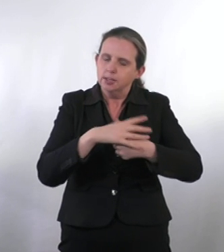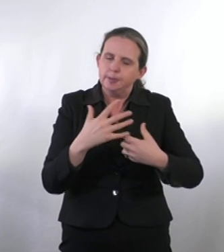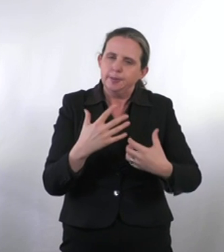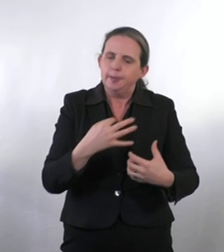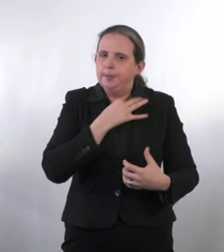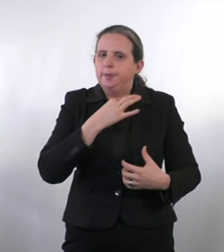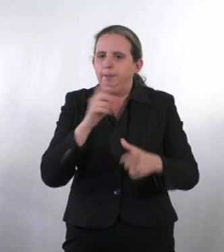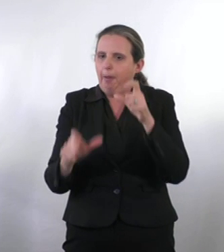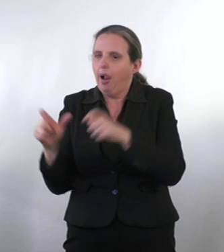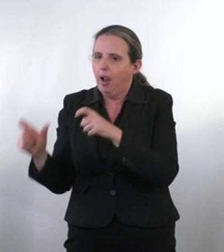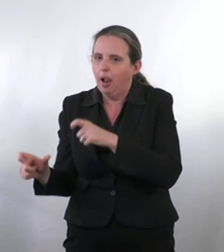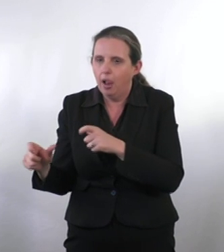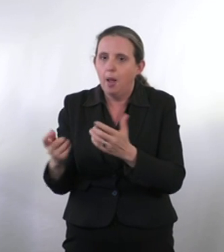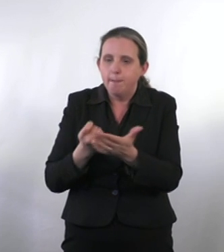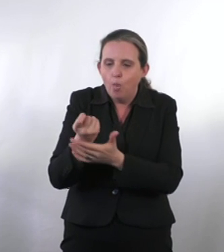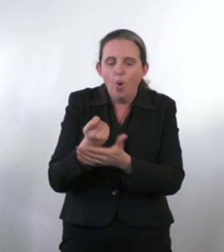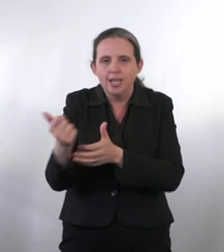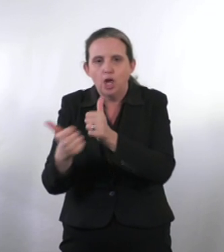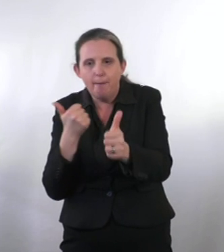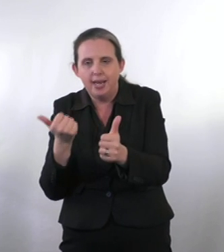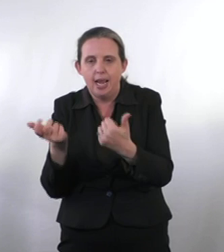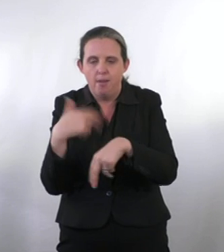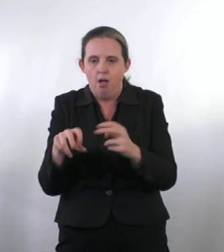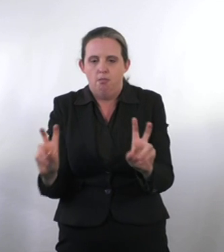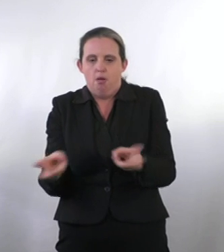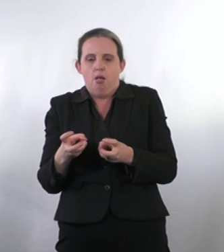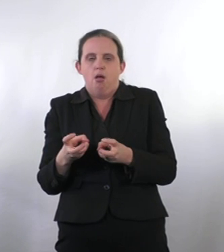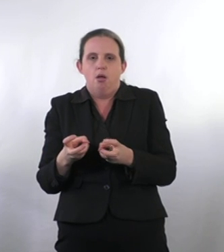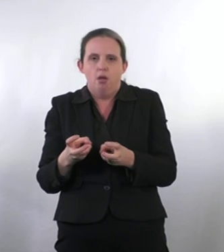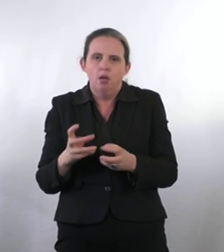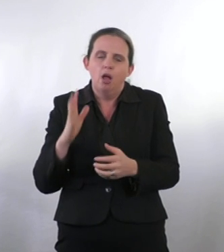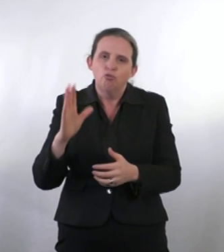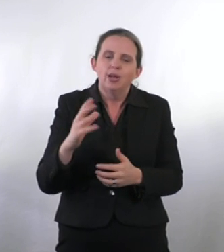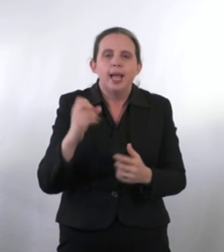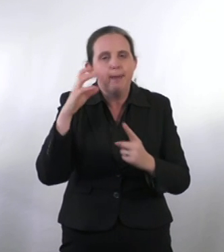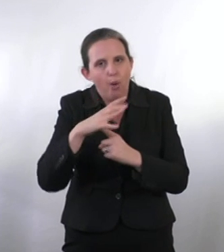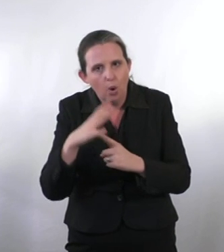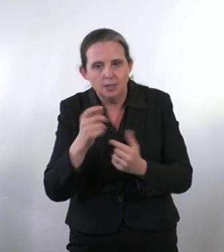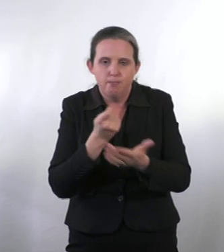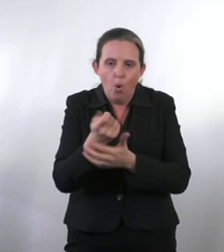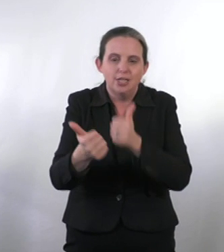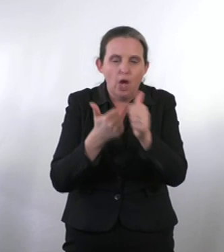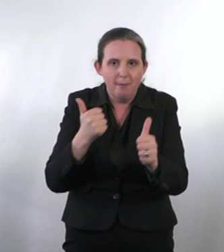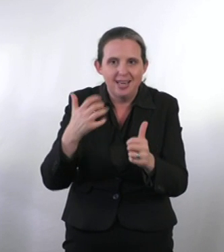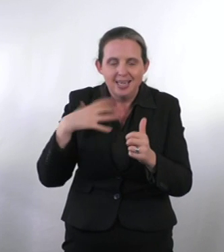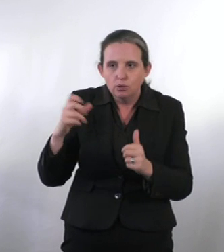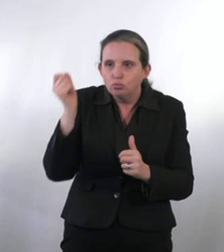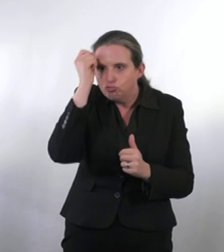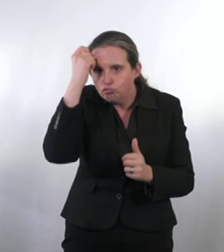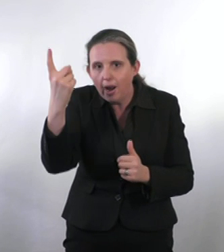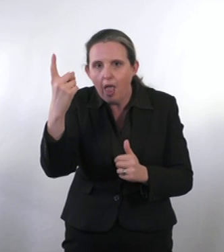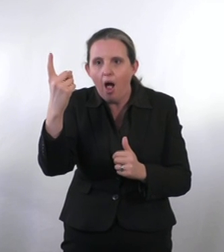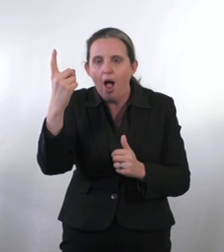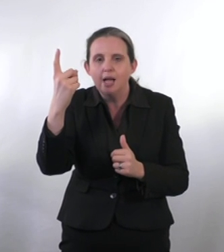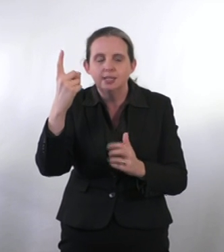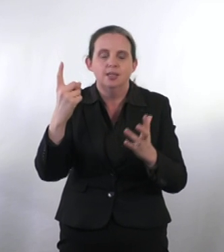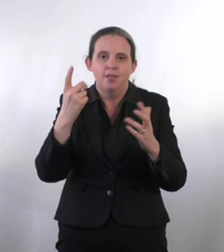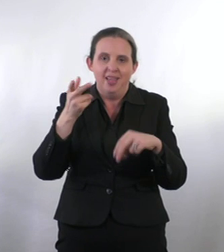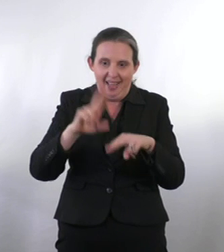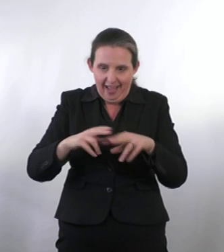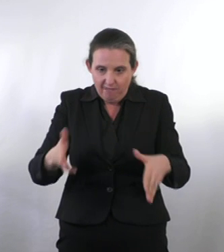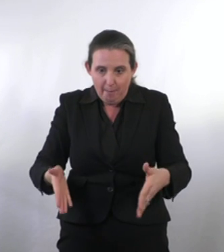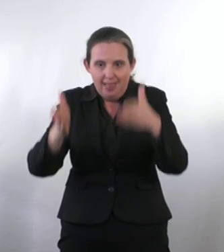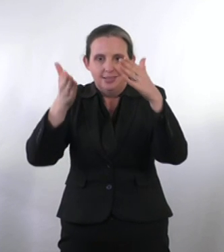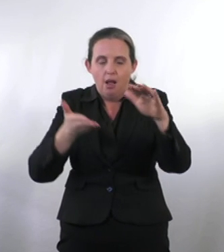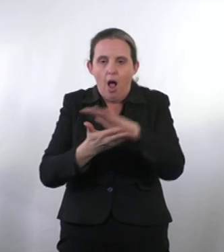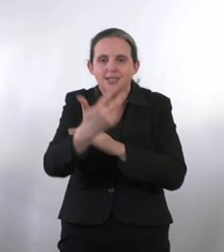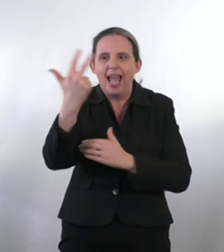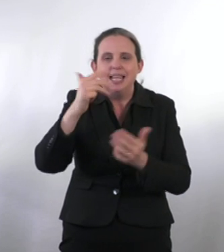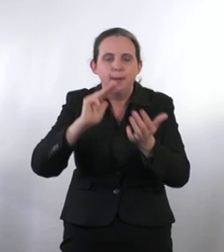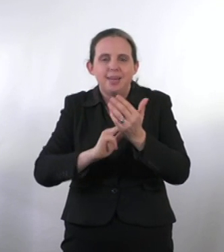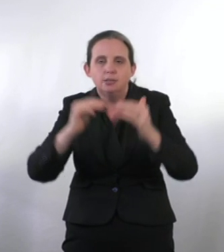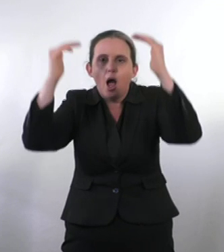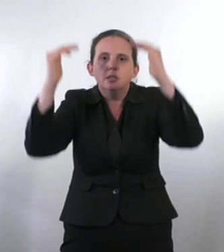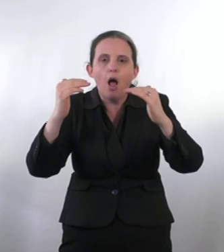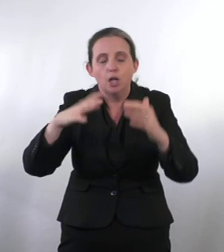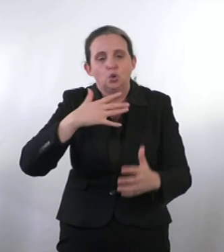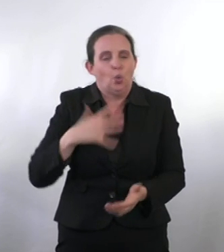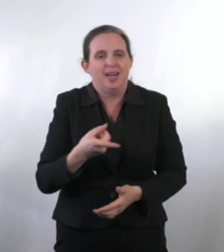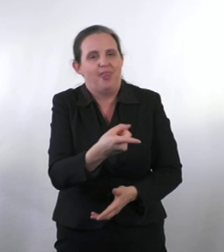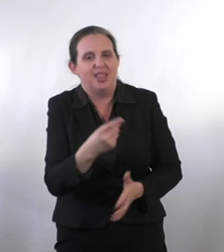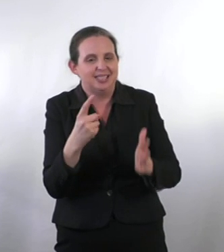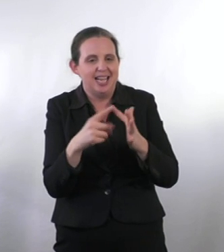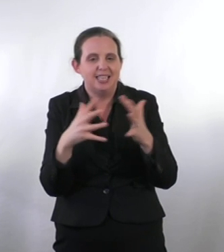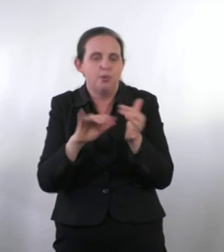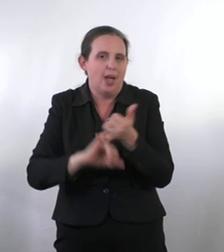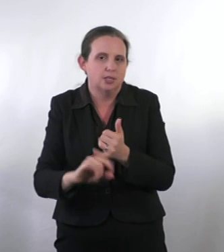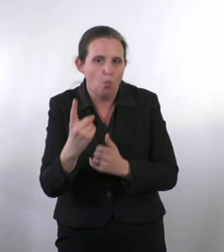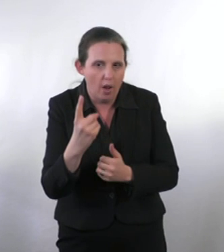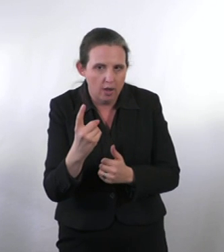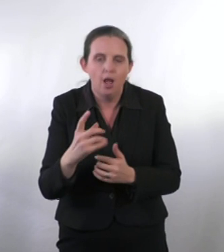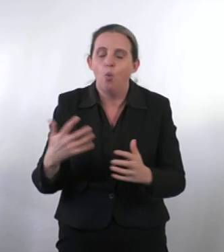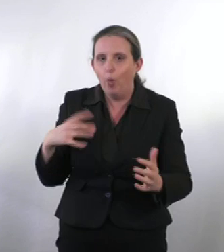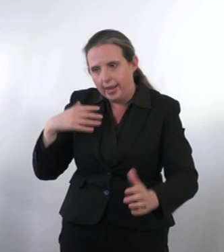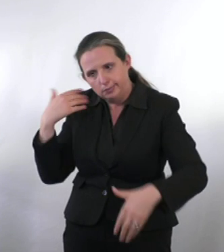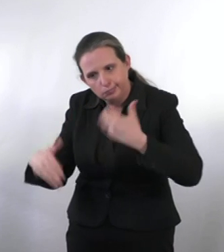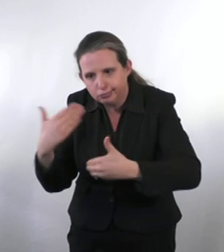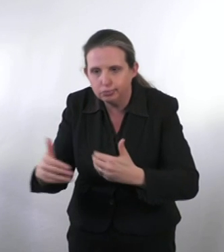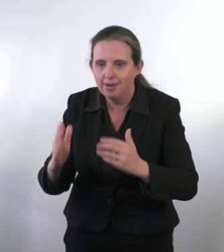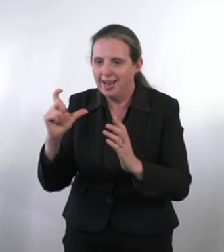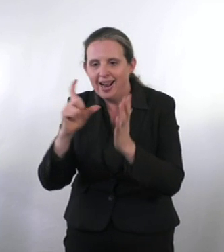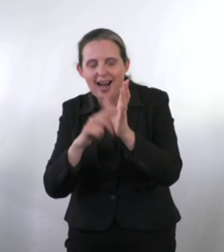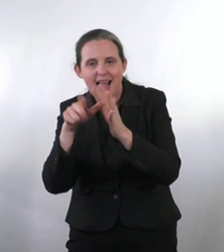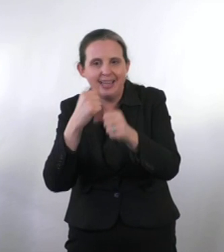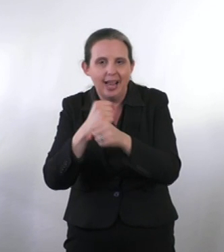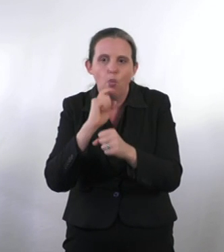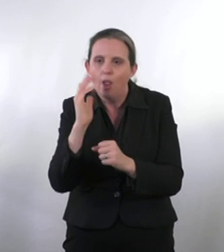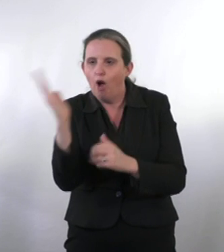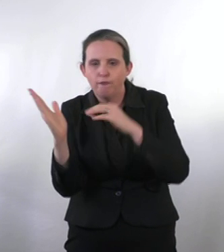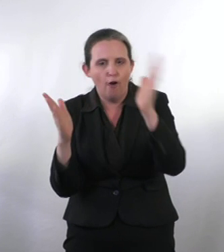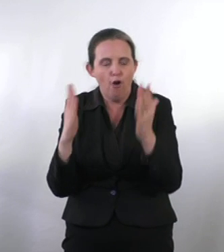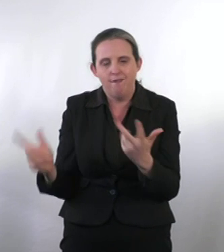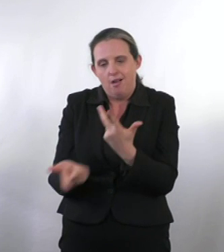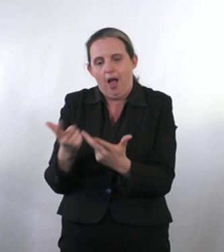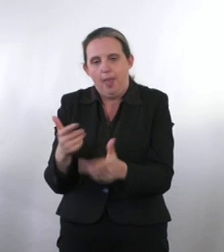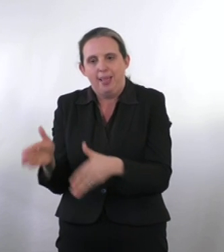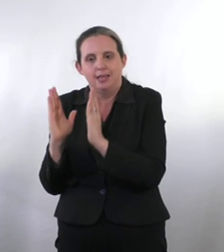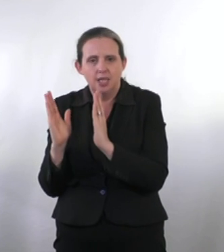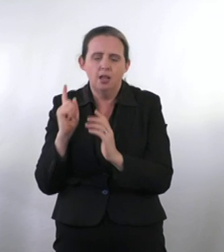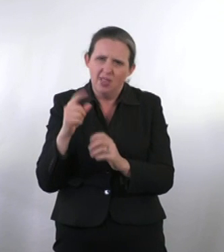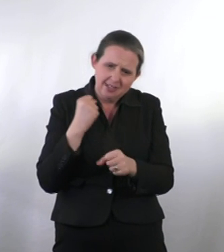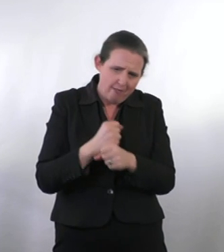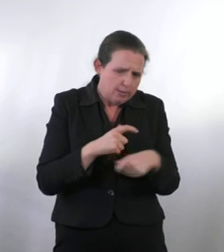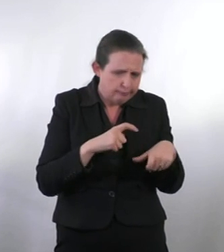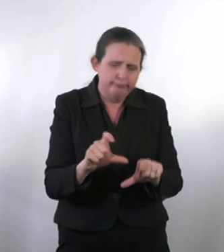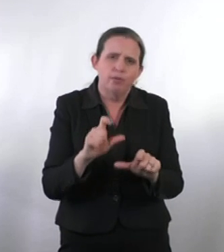Mortgage companies should realise that they are not necessary for buildings of under 18 metres; it is absolutely vital that they understand that while we get on with the work of removing cladding from all the buildings we can, and that is what this Government are continuing to do.